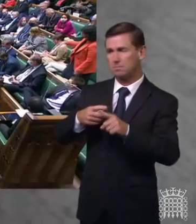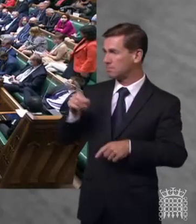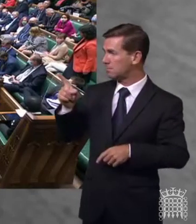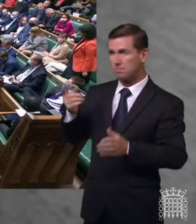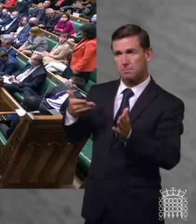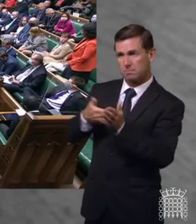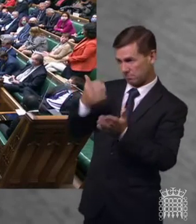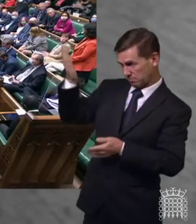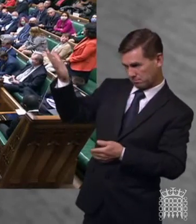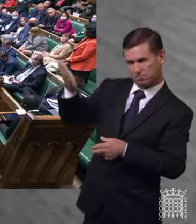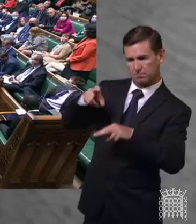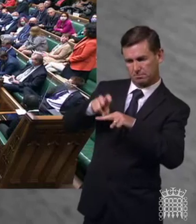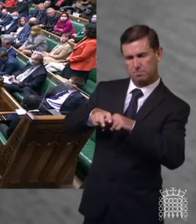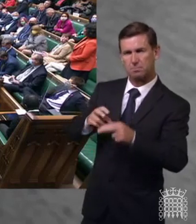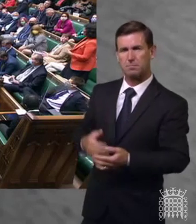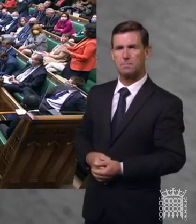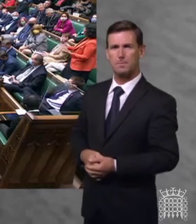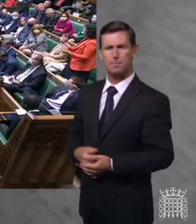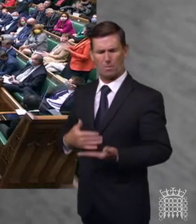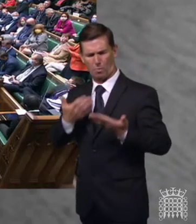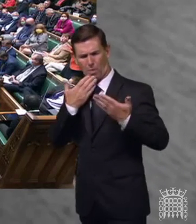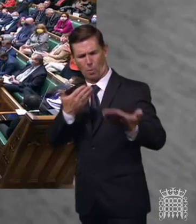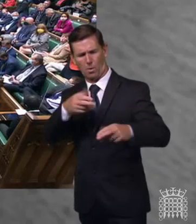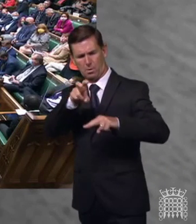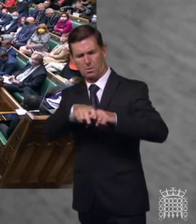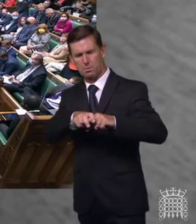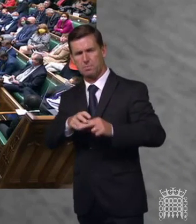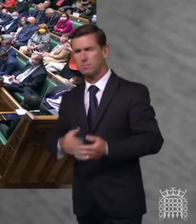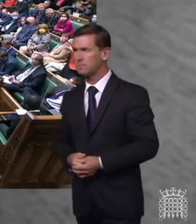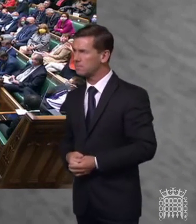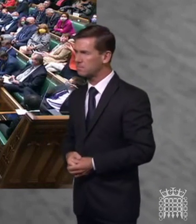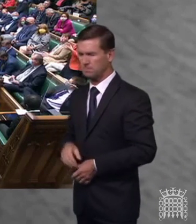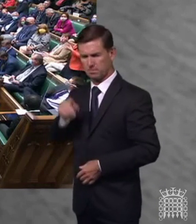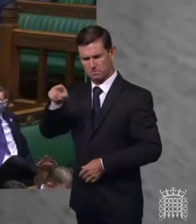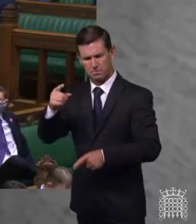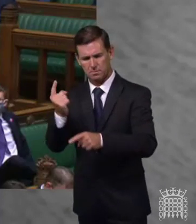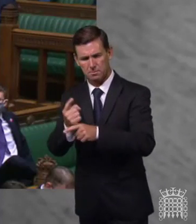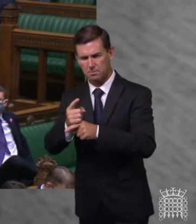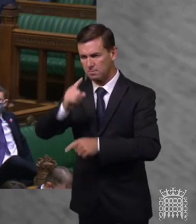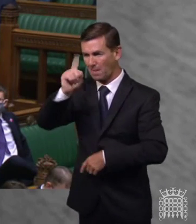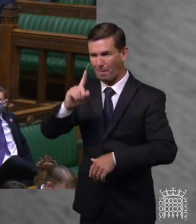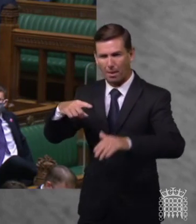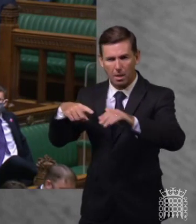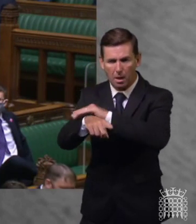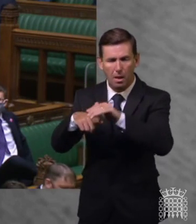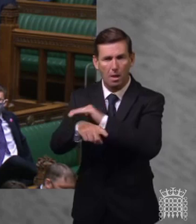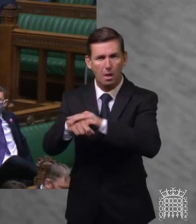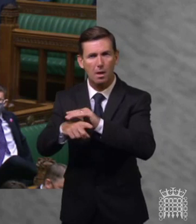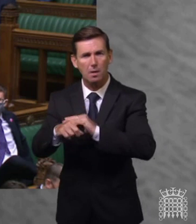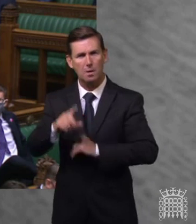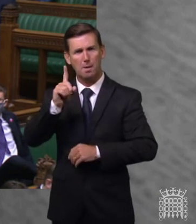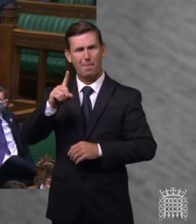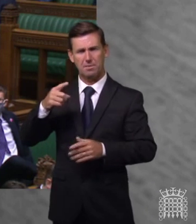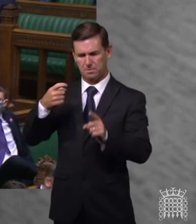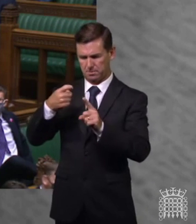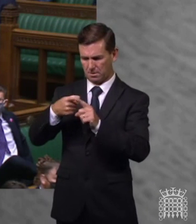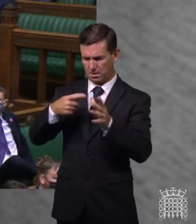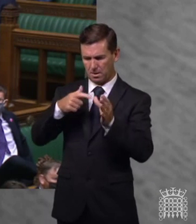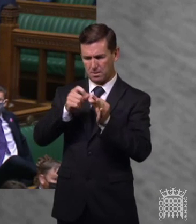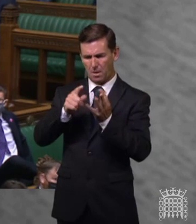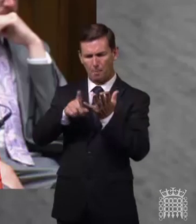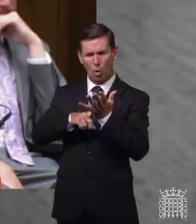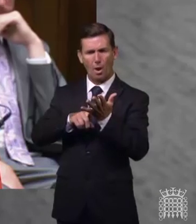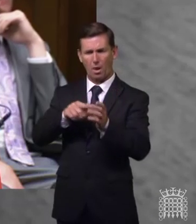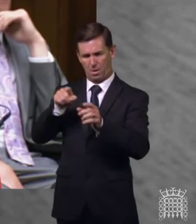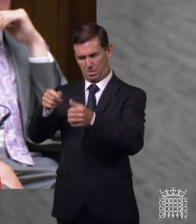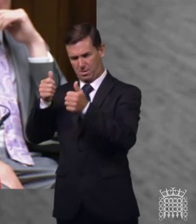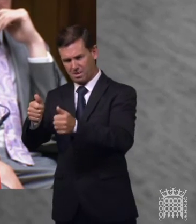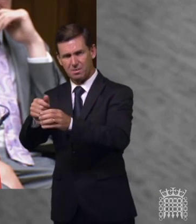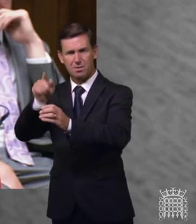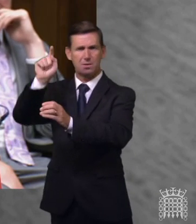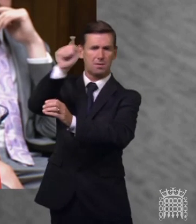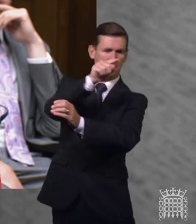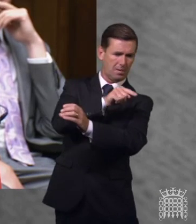The right honourable and learned Gentleman speaks of people fleeing, but we have yet to assess whether anyone outside Kabul is able to get to a place of safety.